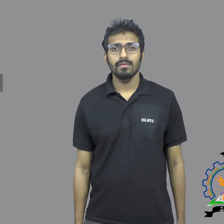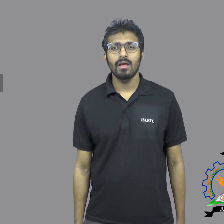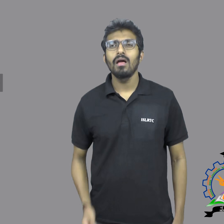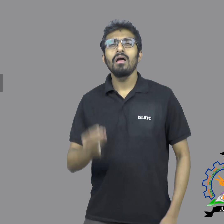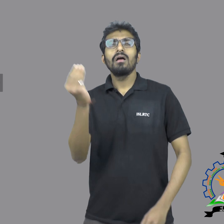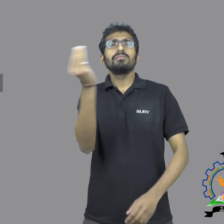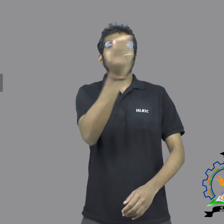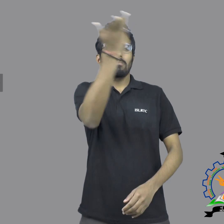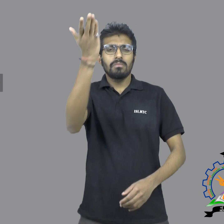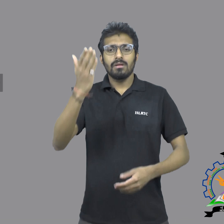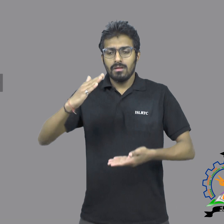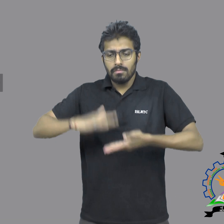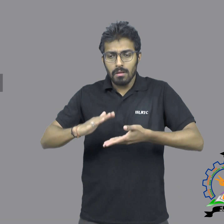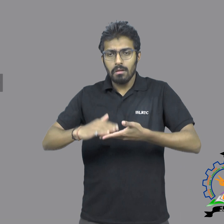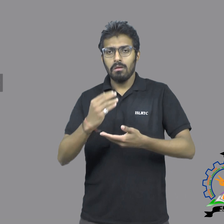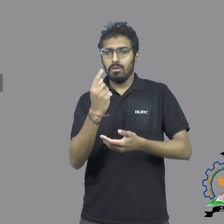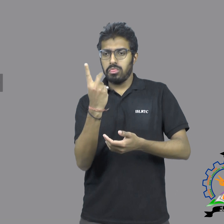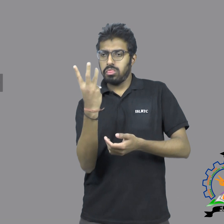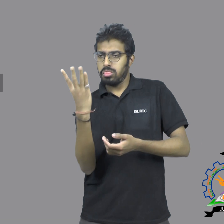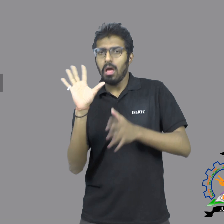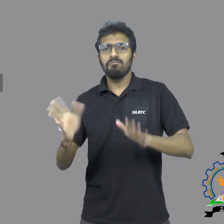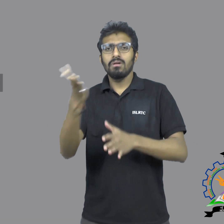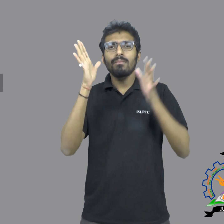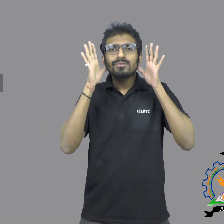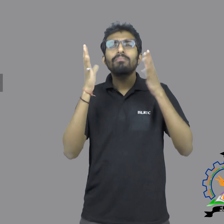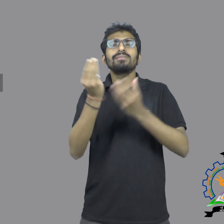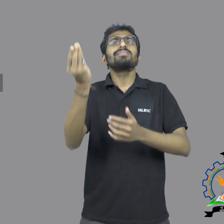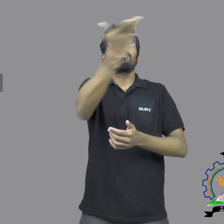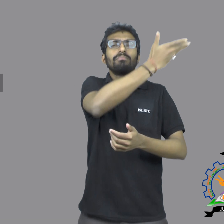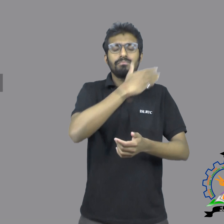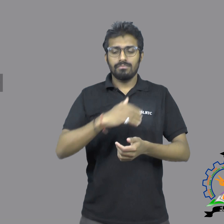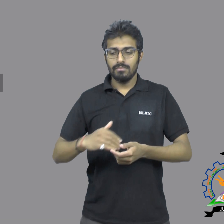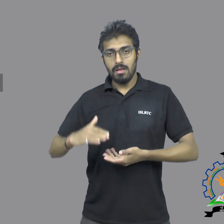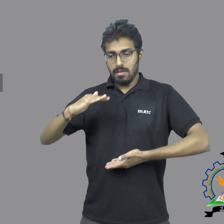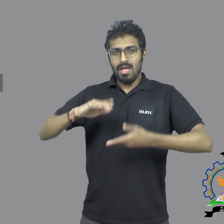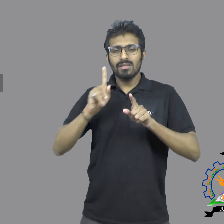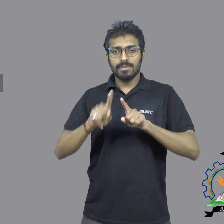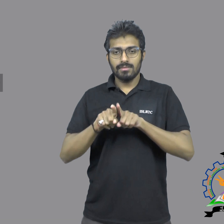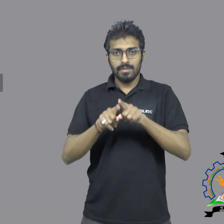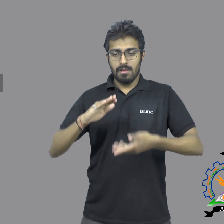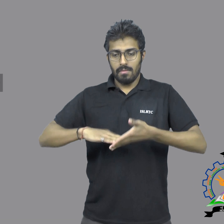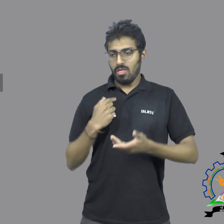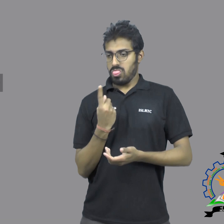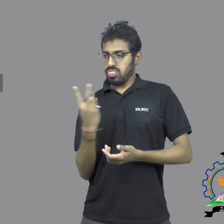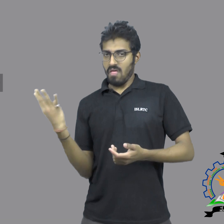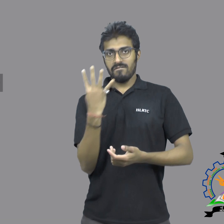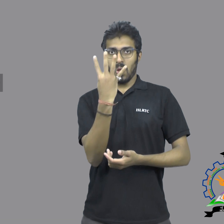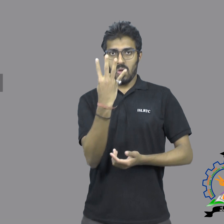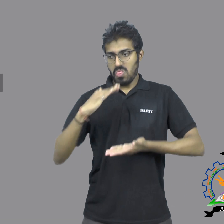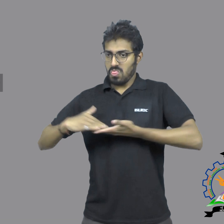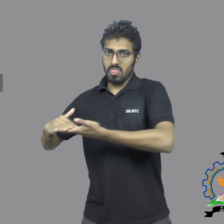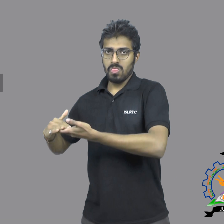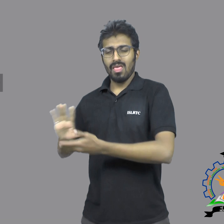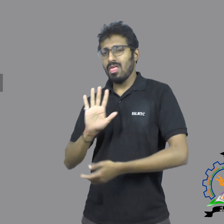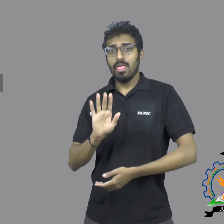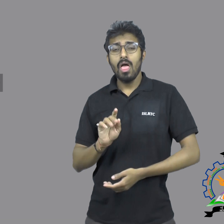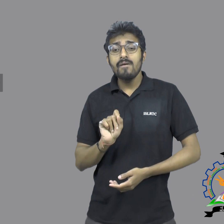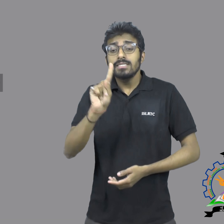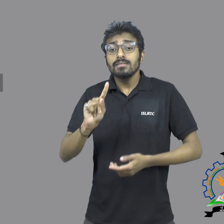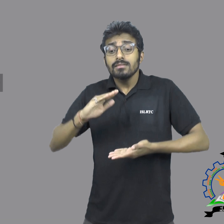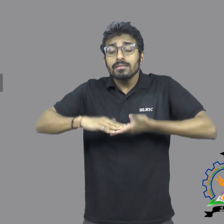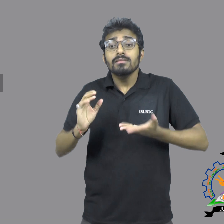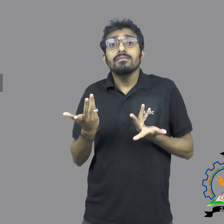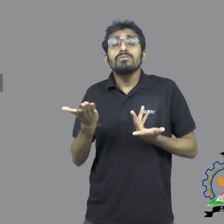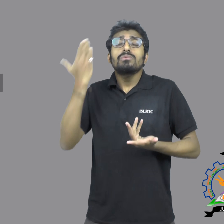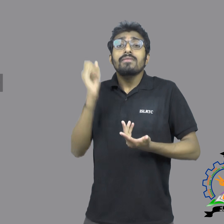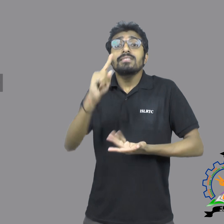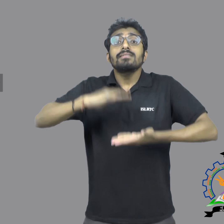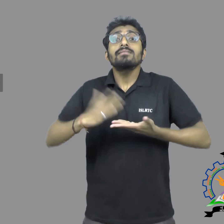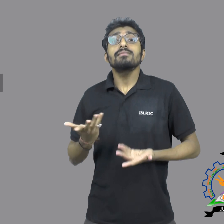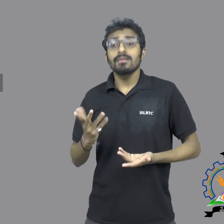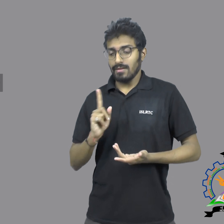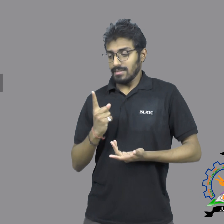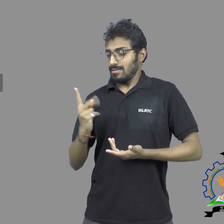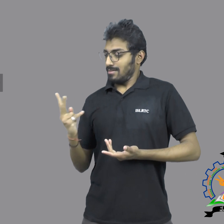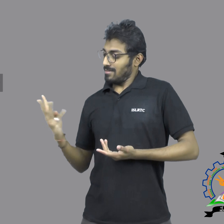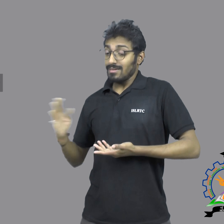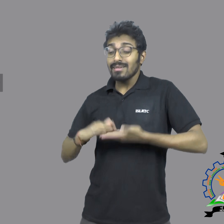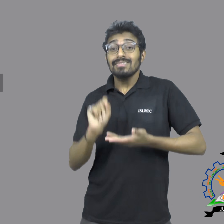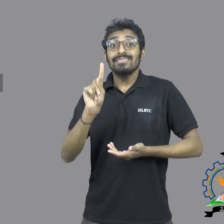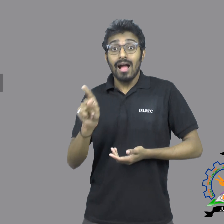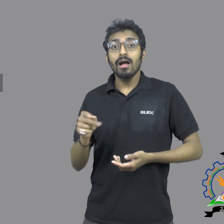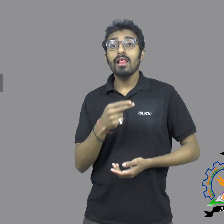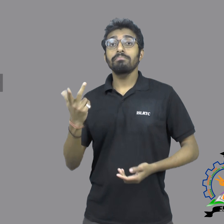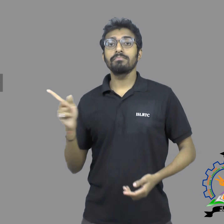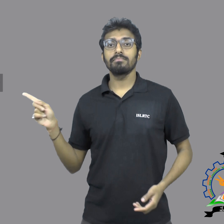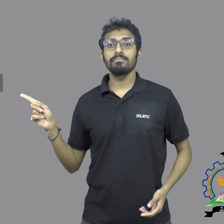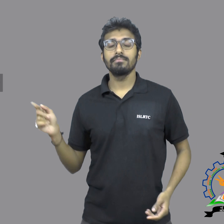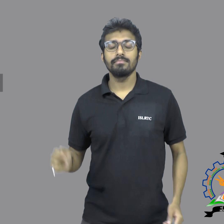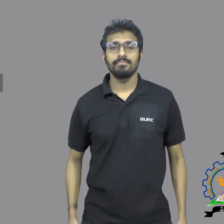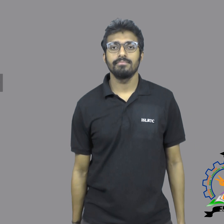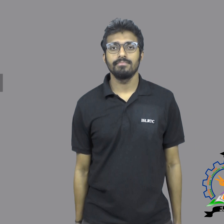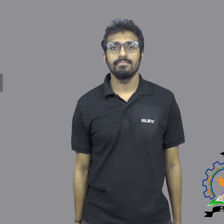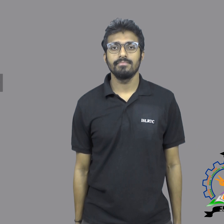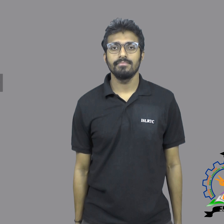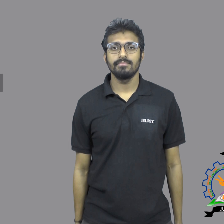First Wife